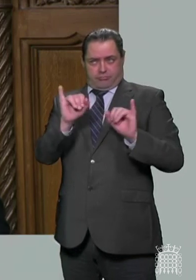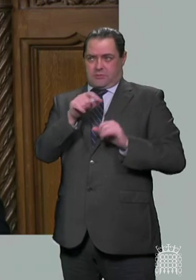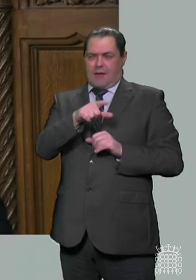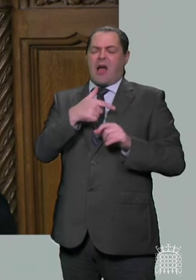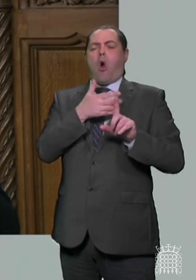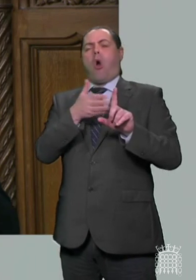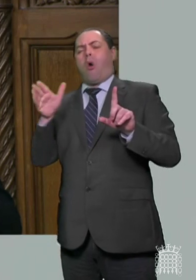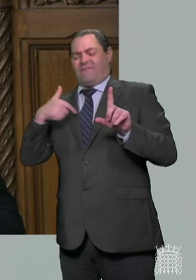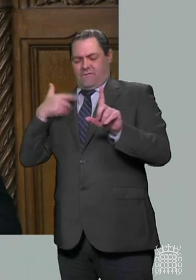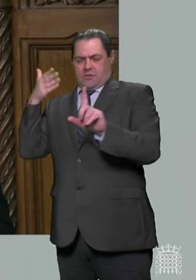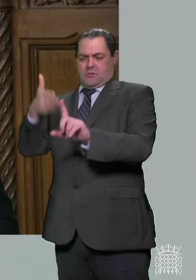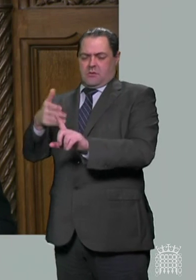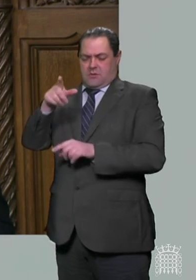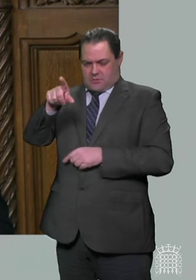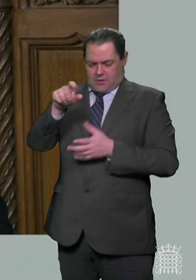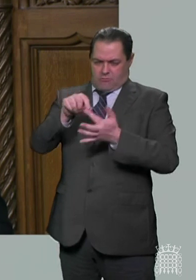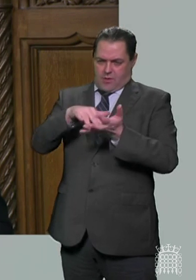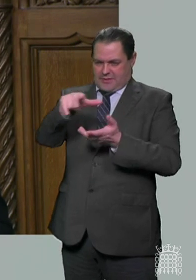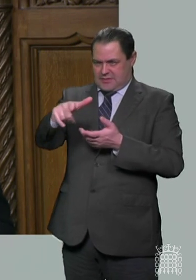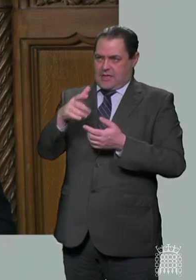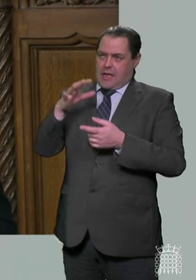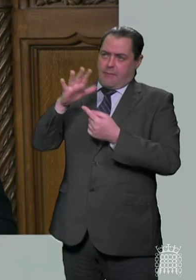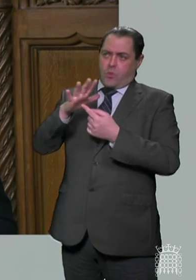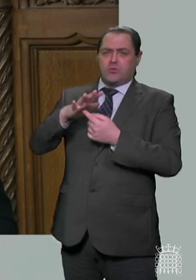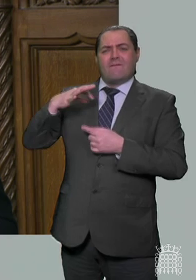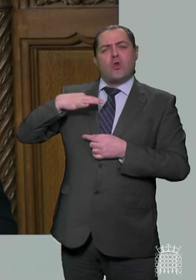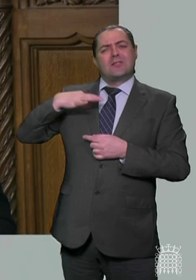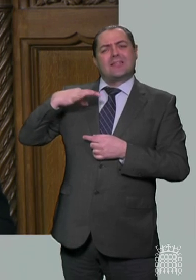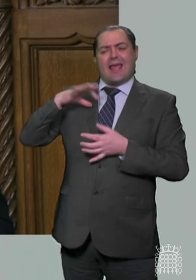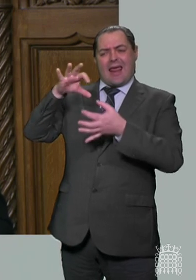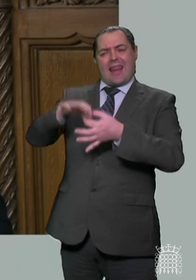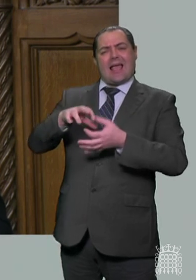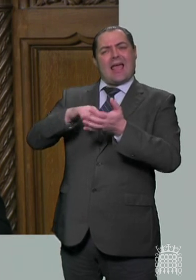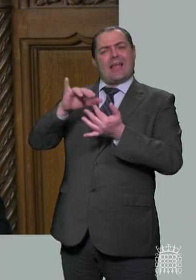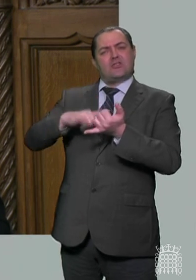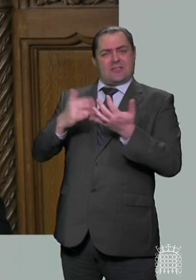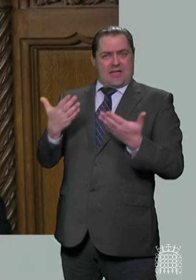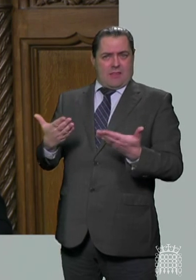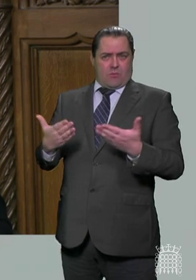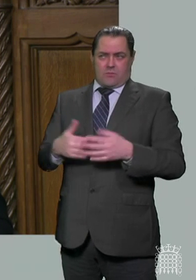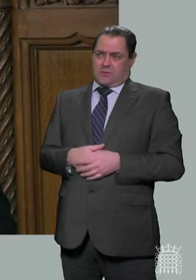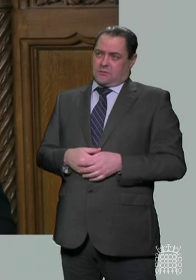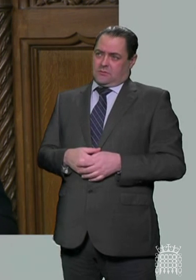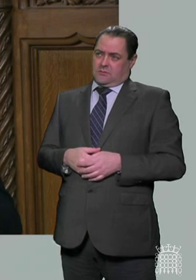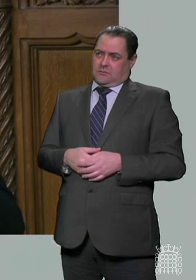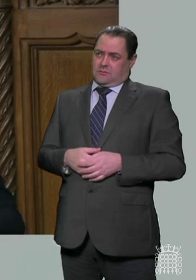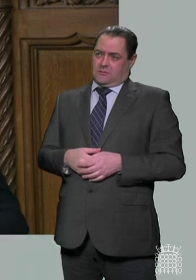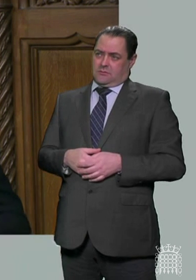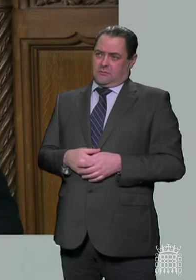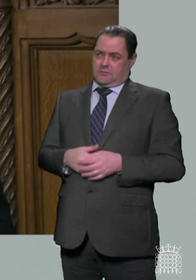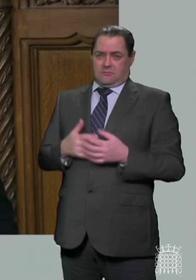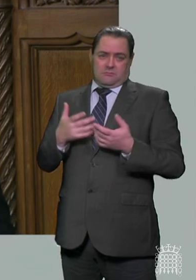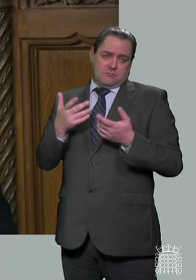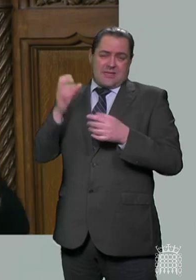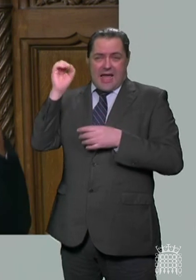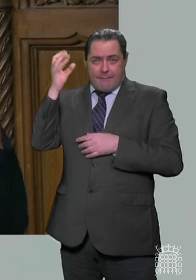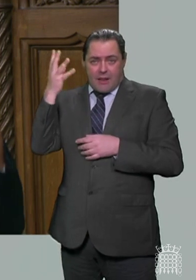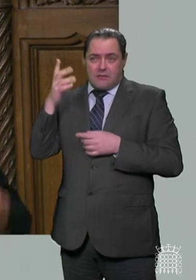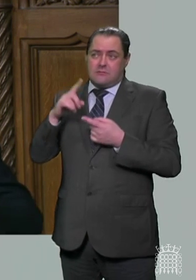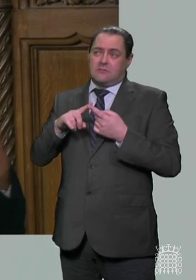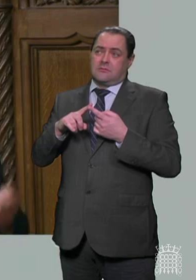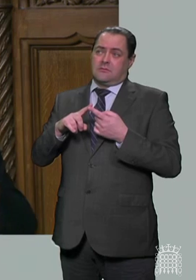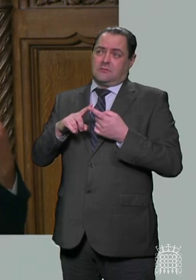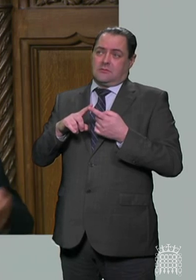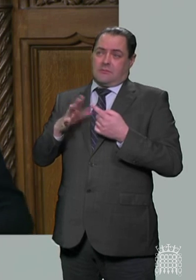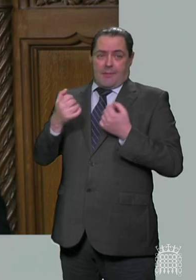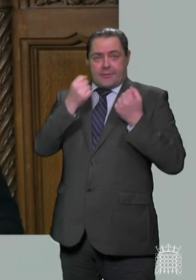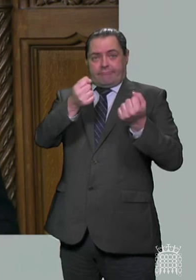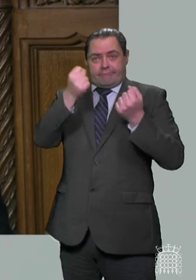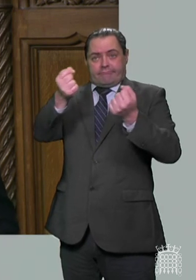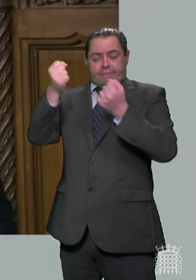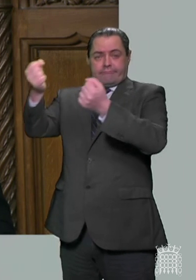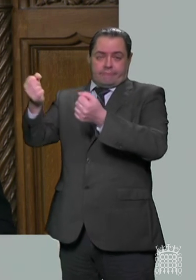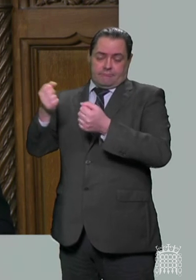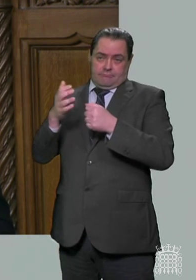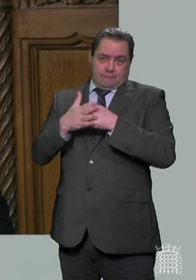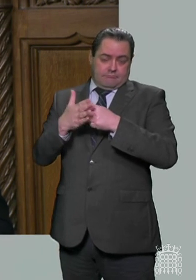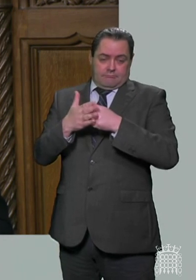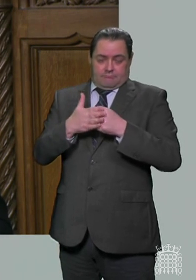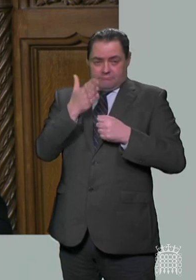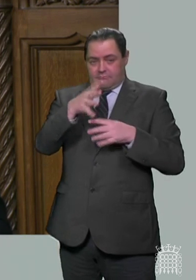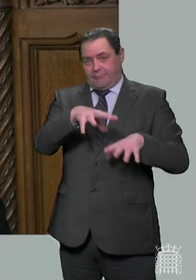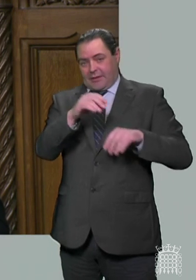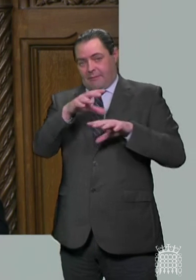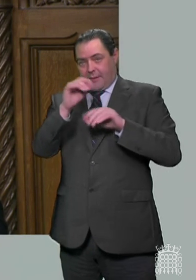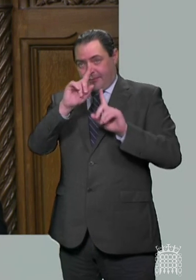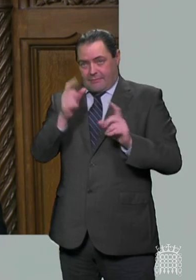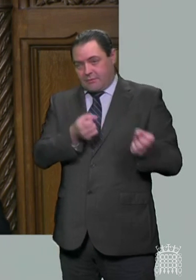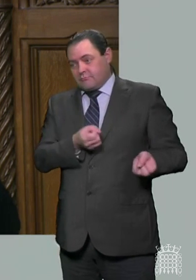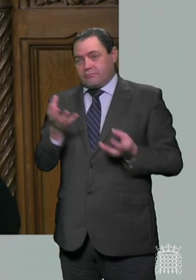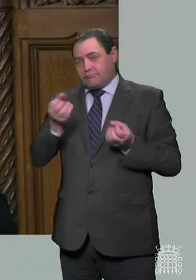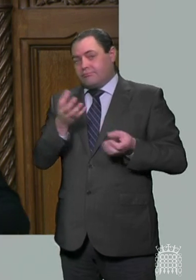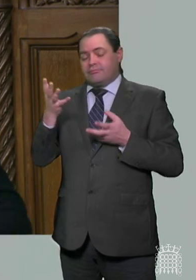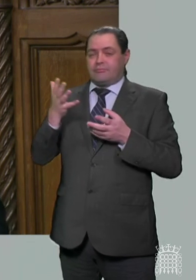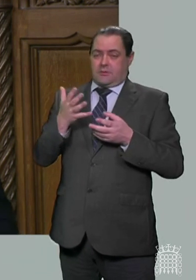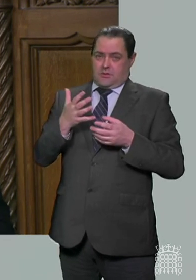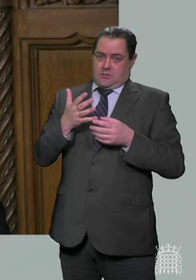I remind the Prime Minister of the important role that volunteers are undertaking in the NHS, particularly those in services such as the ambulance service who will be attending more and more jobs in the coming weeks and months to support our NHS.